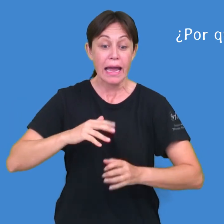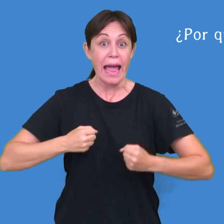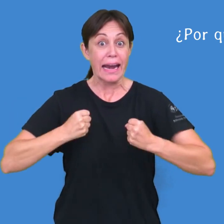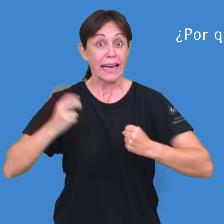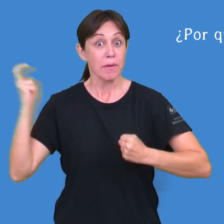fuerte